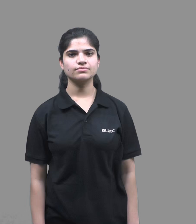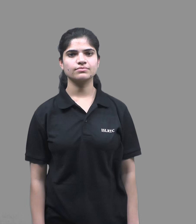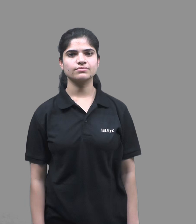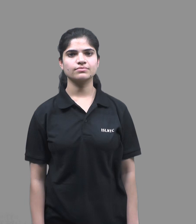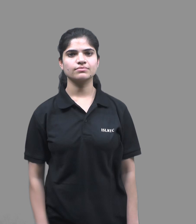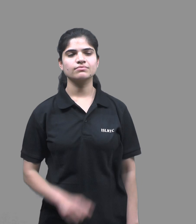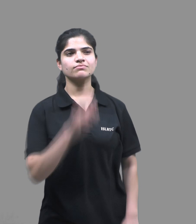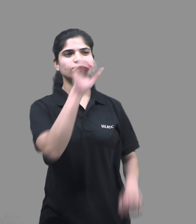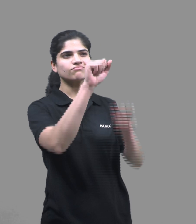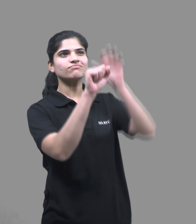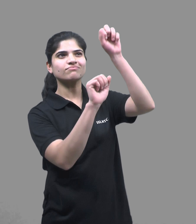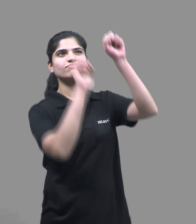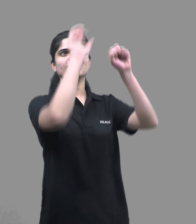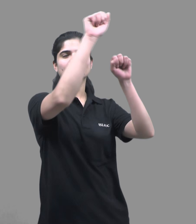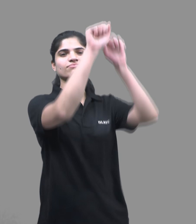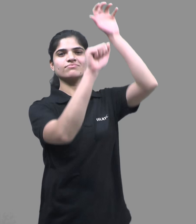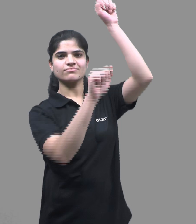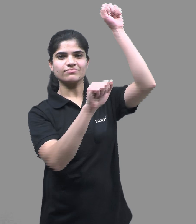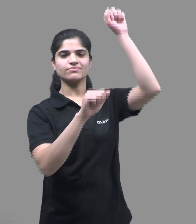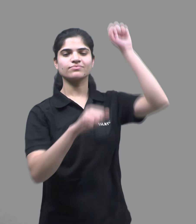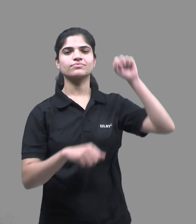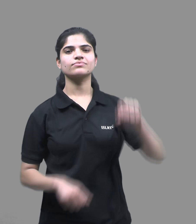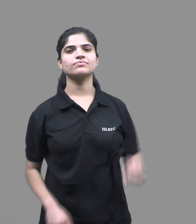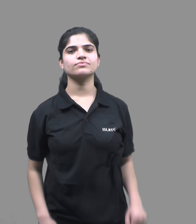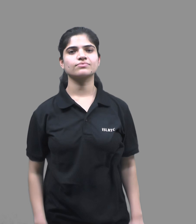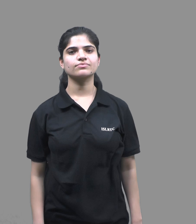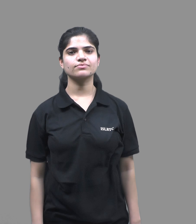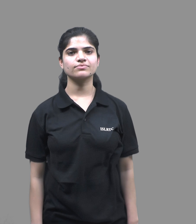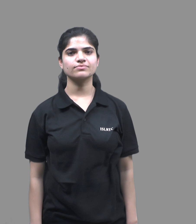Climbing of Rock